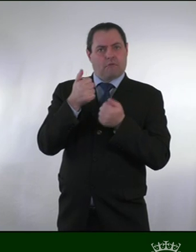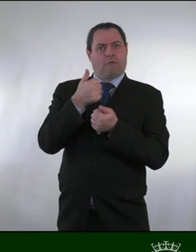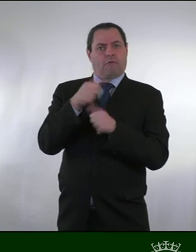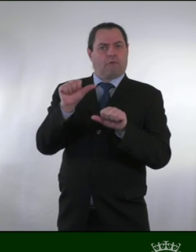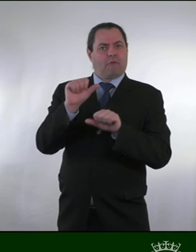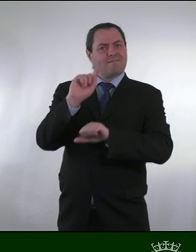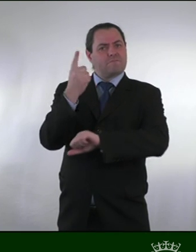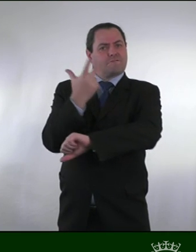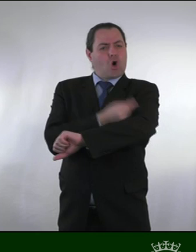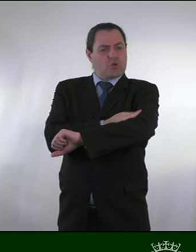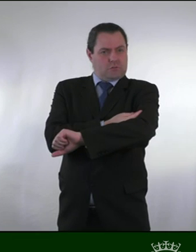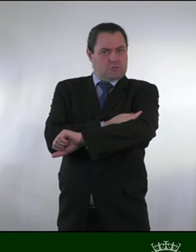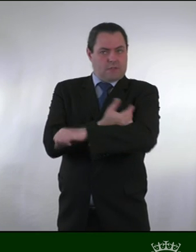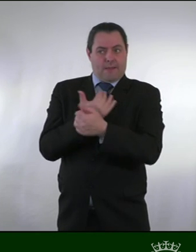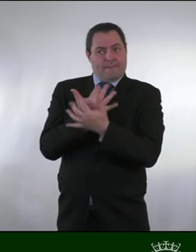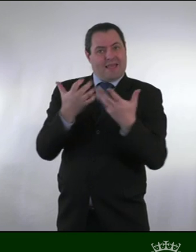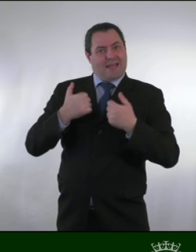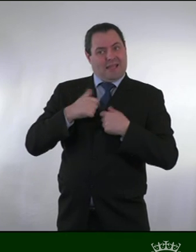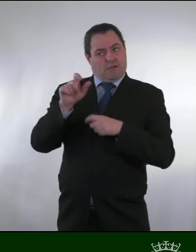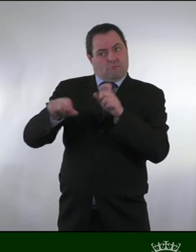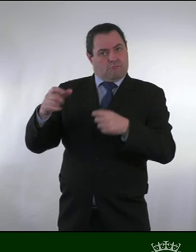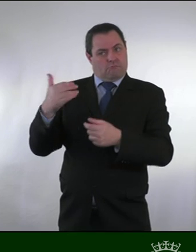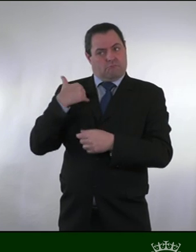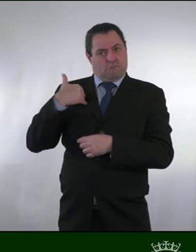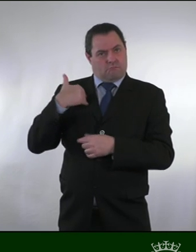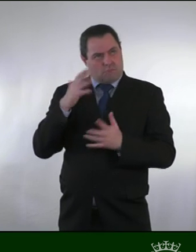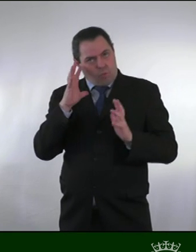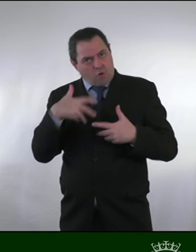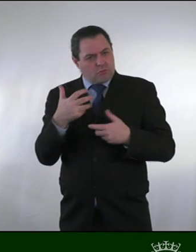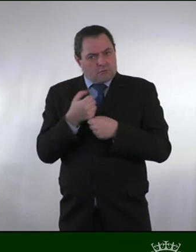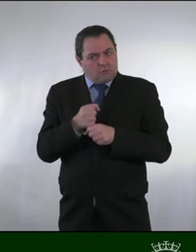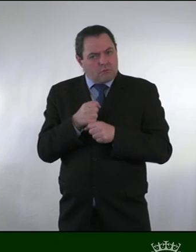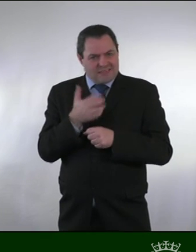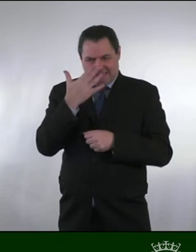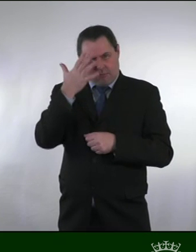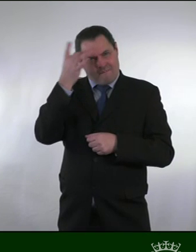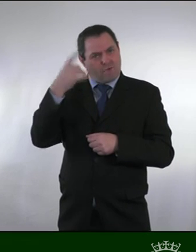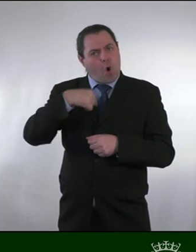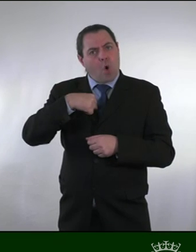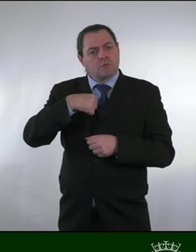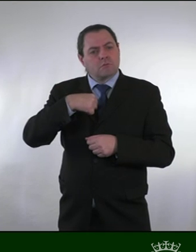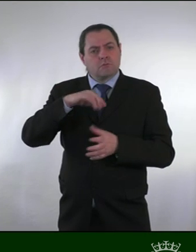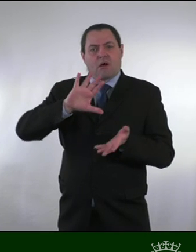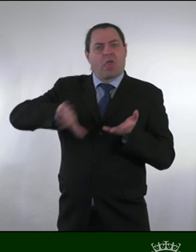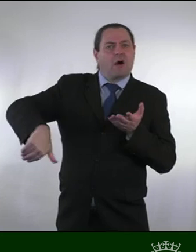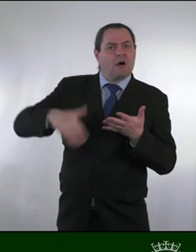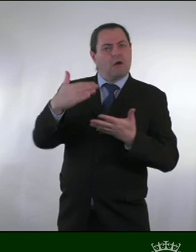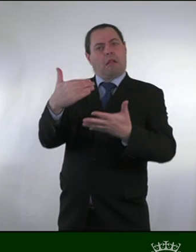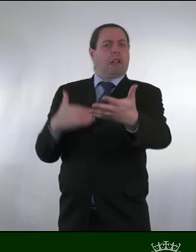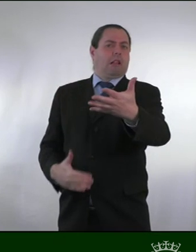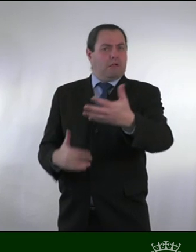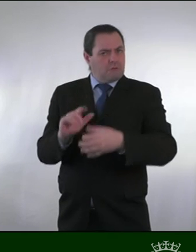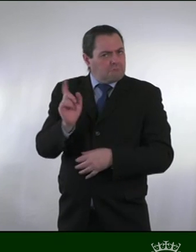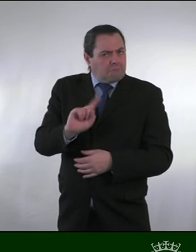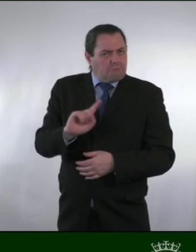Many of my constituents have contacted me to say that they are frustrated and worried that they have been either forgotten or pushed to the back of the queue.